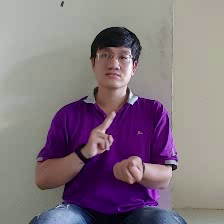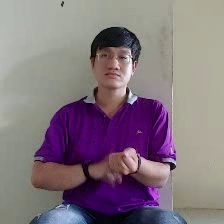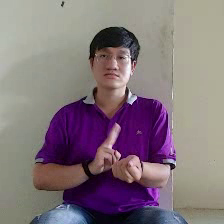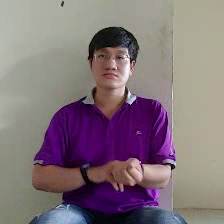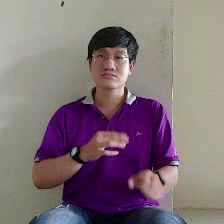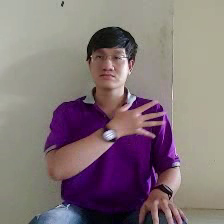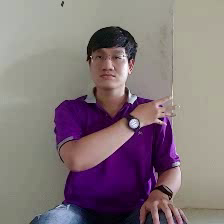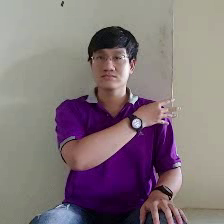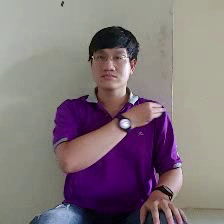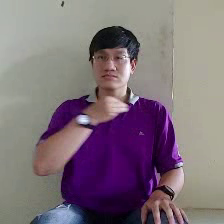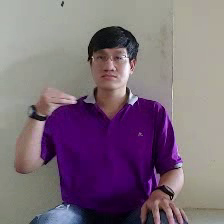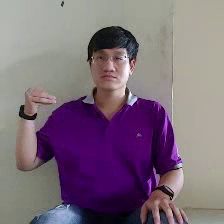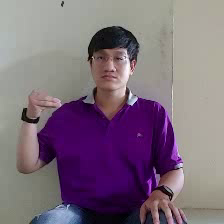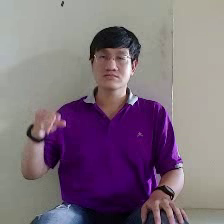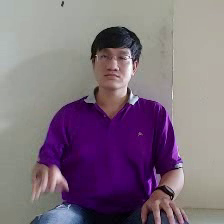Lây bệnh